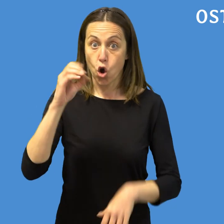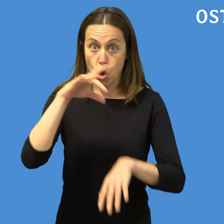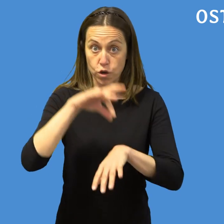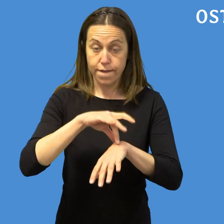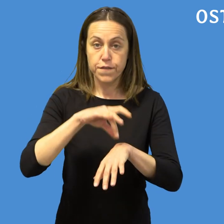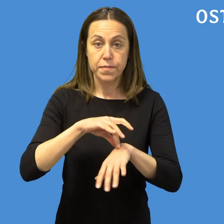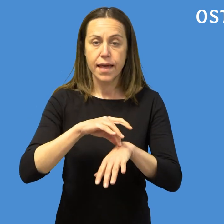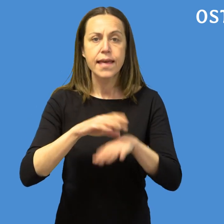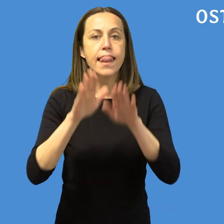enfermo